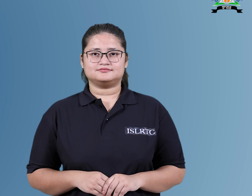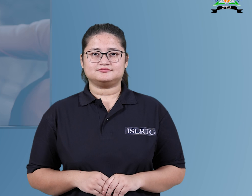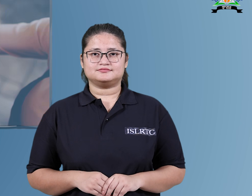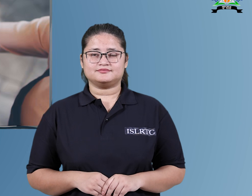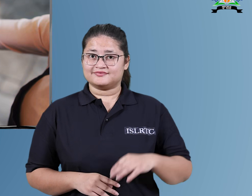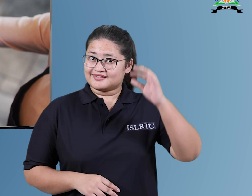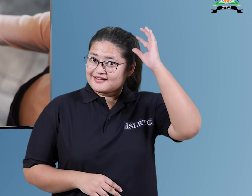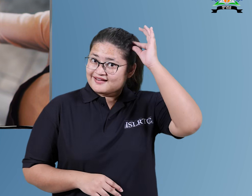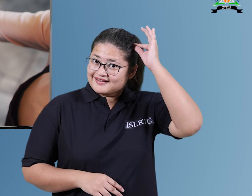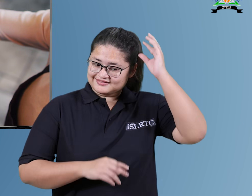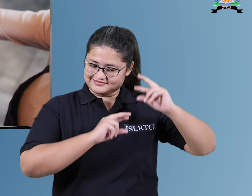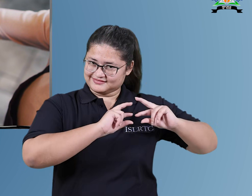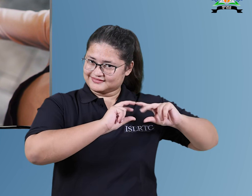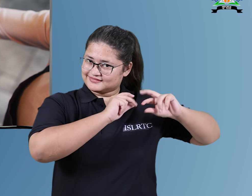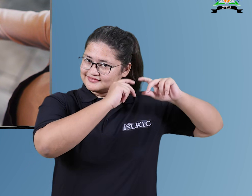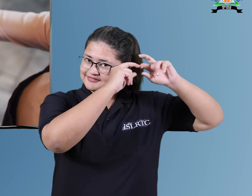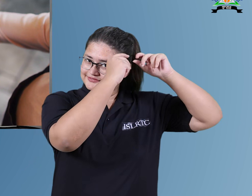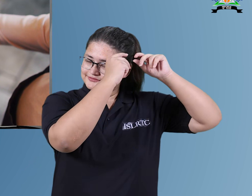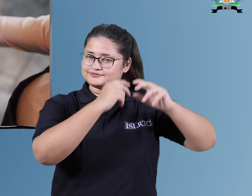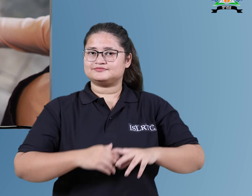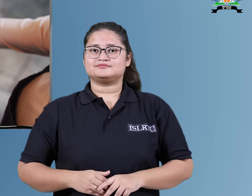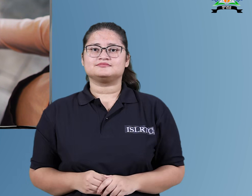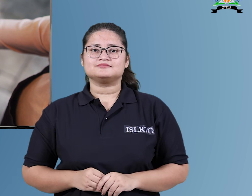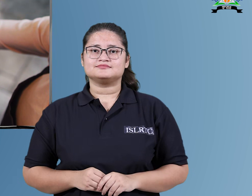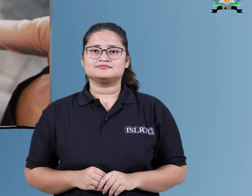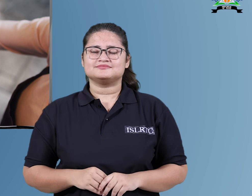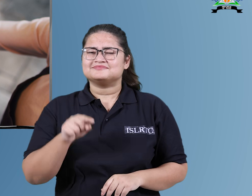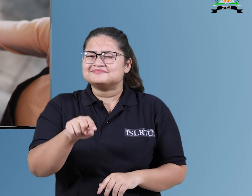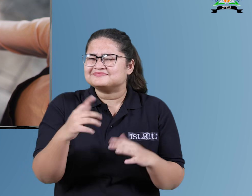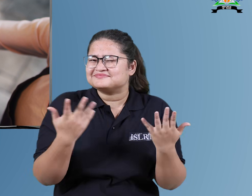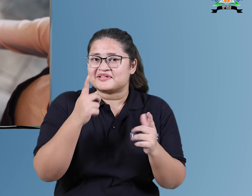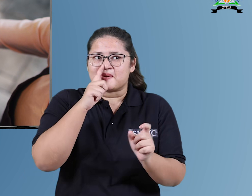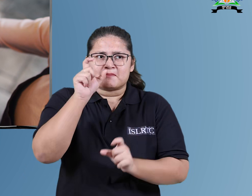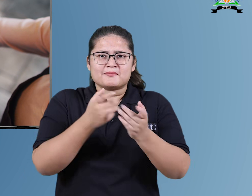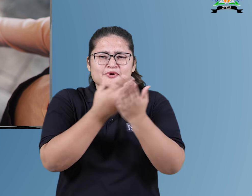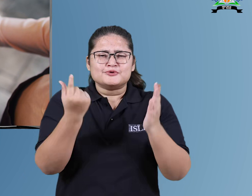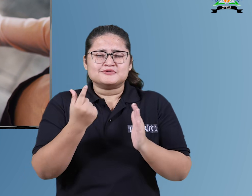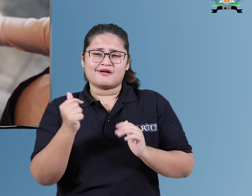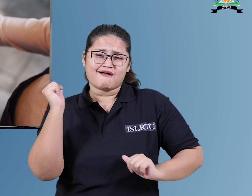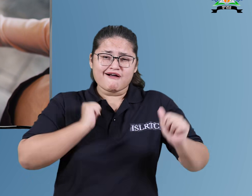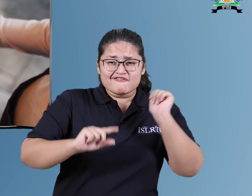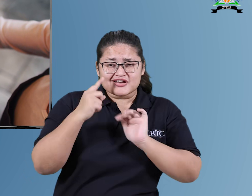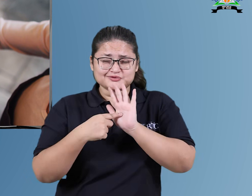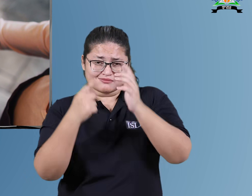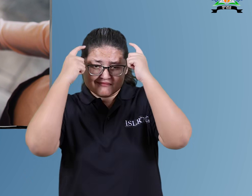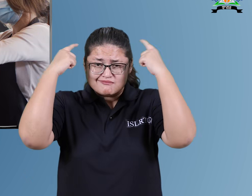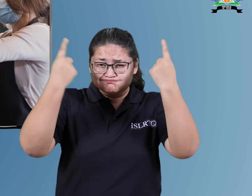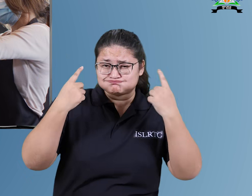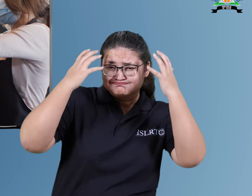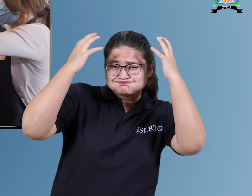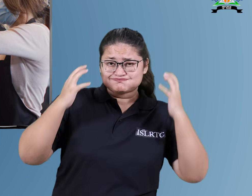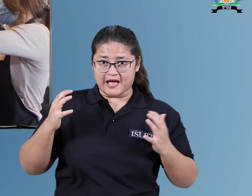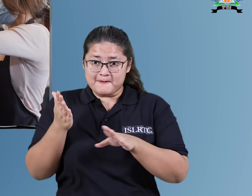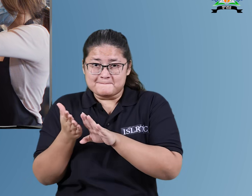Hair rollers Cylinders used to curl hair.